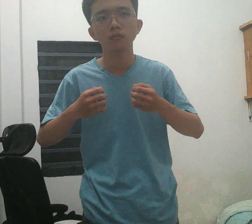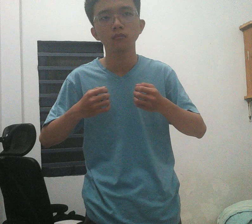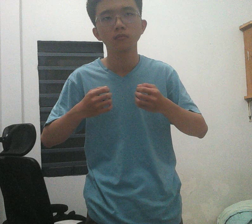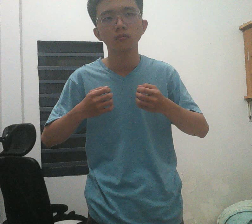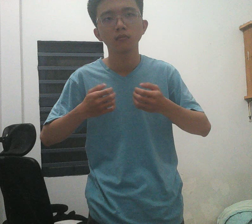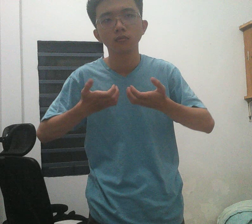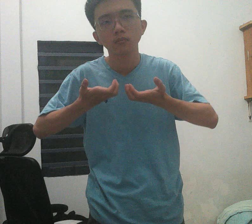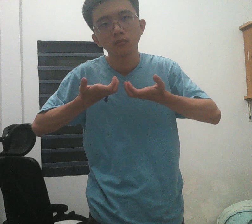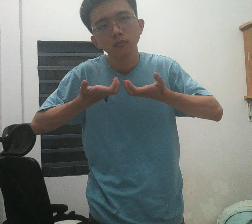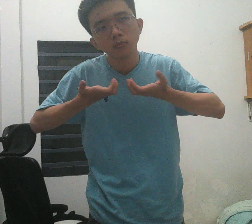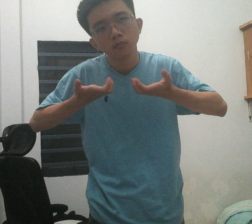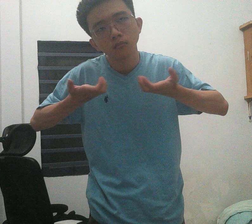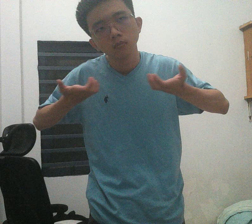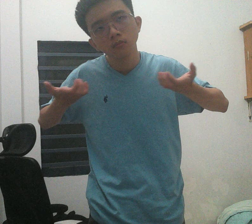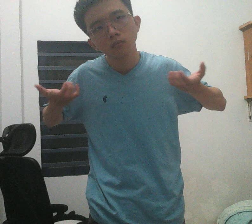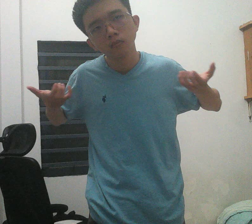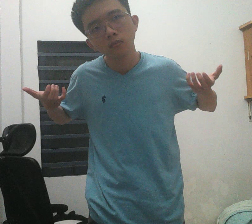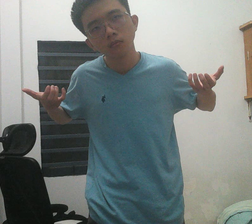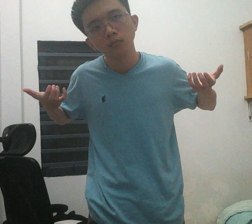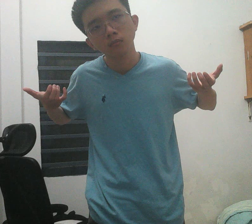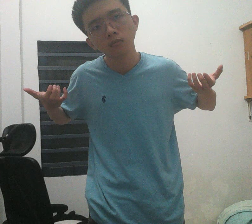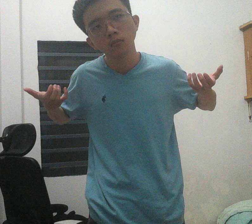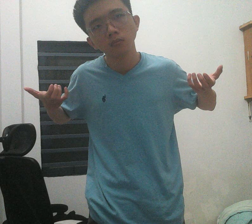chia cat